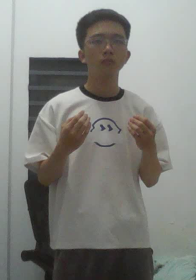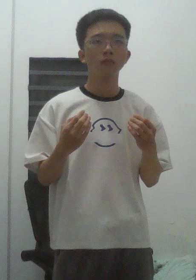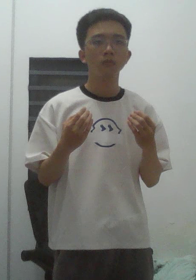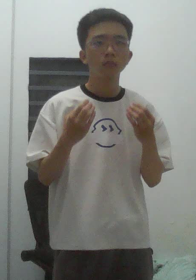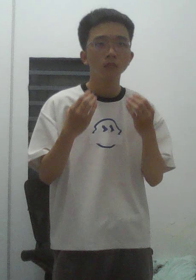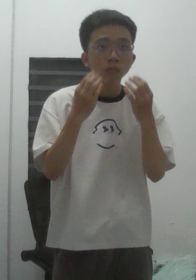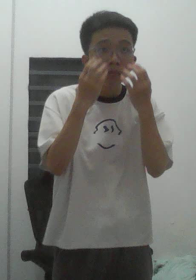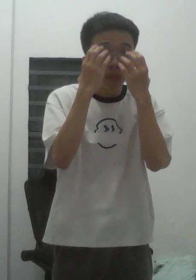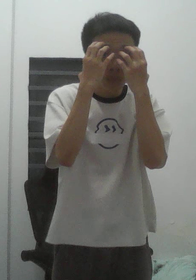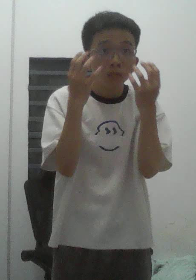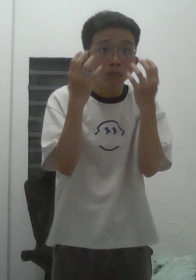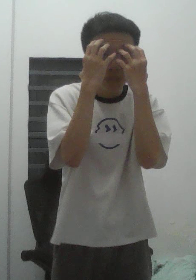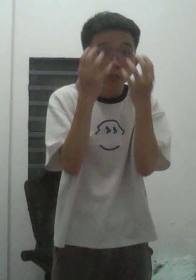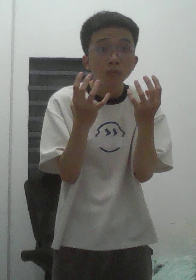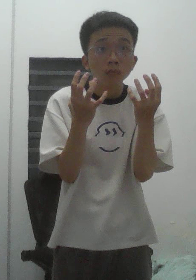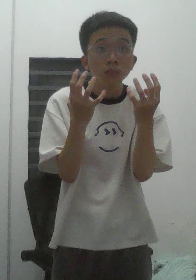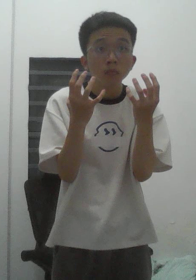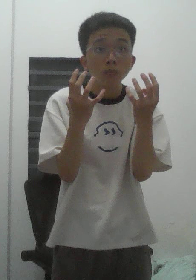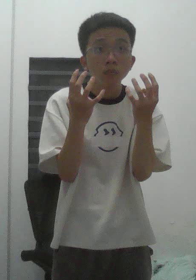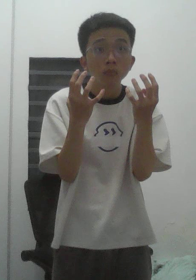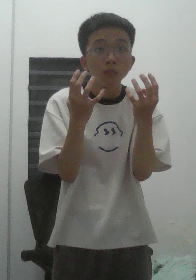ngac nhien